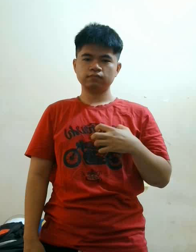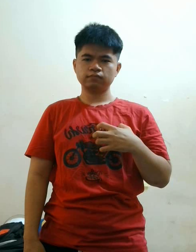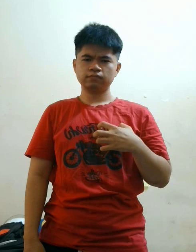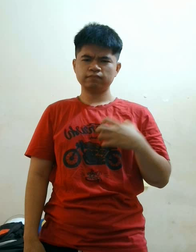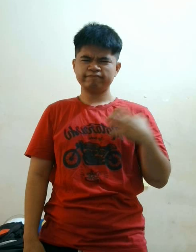tuc gian